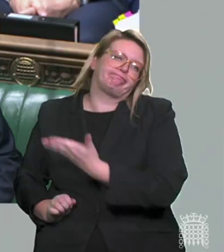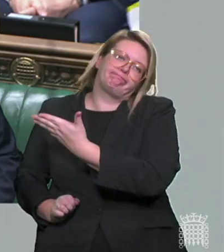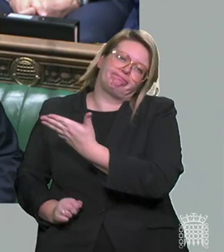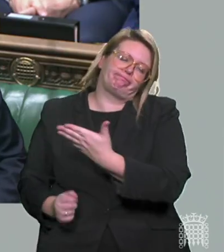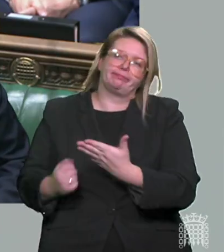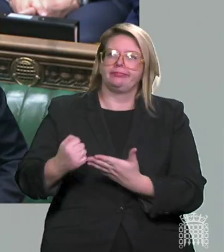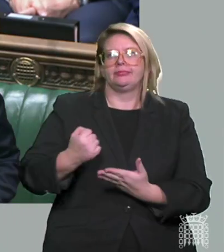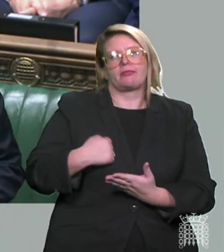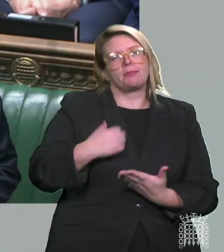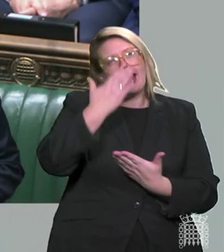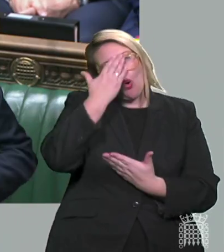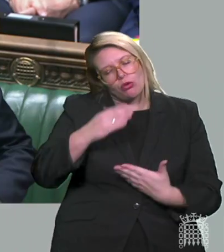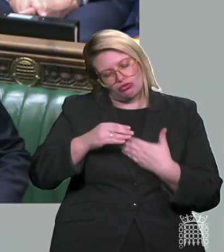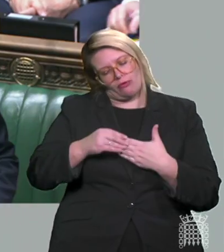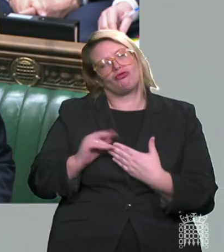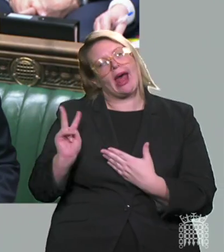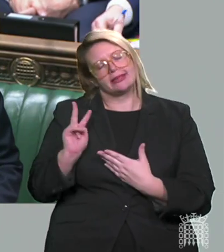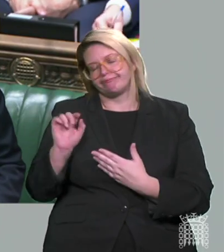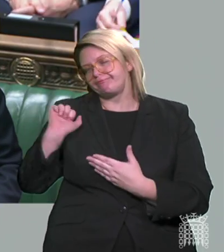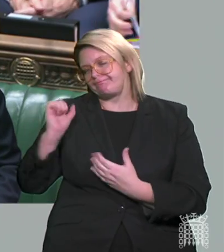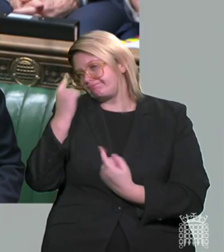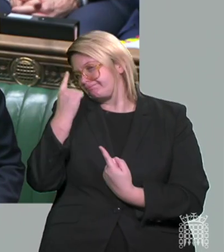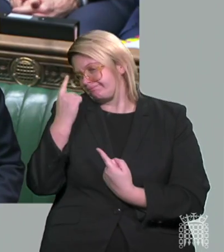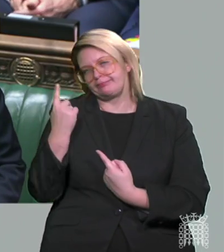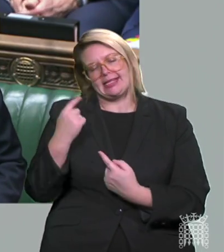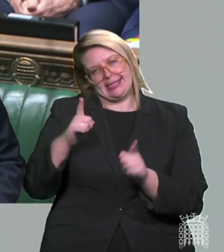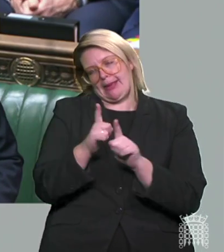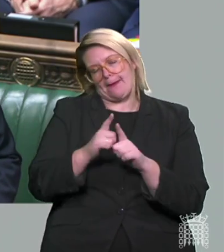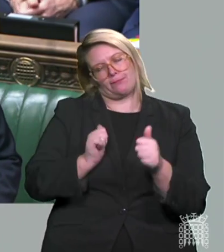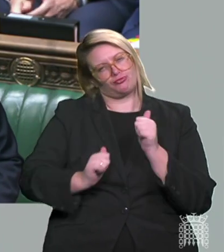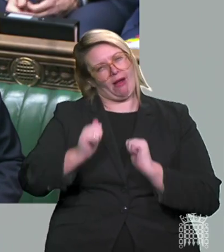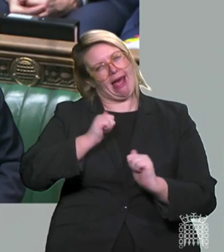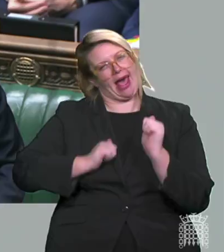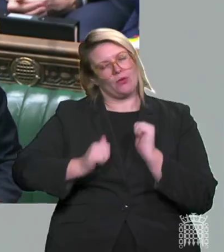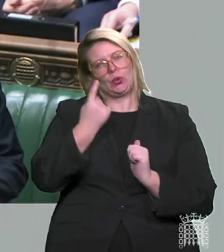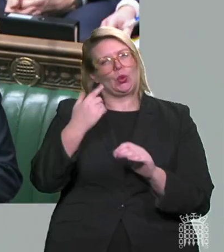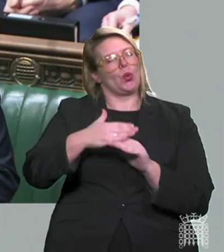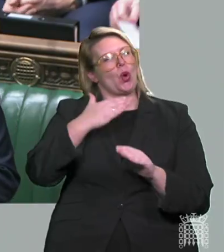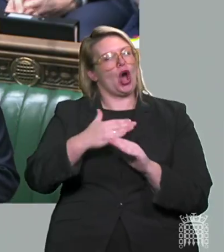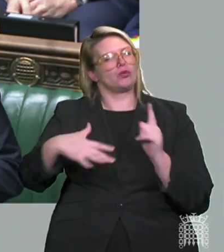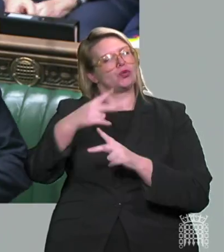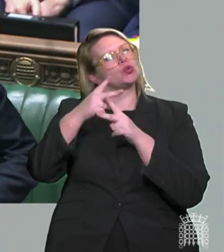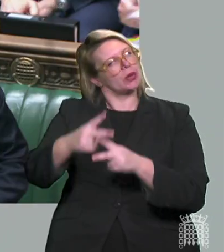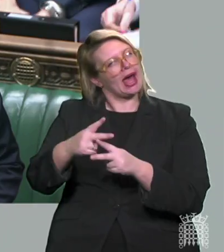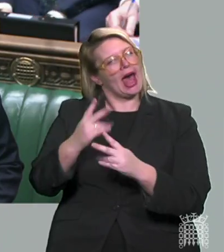Like her, I am incredibly proud of all our social care workers and their commitment to their profession.